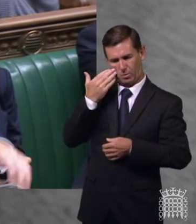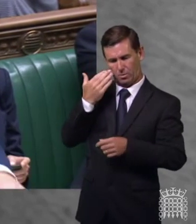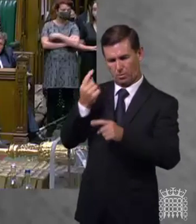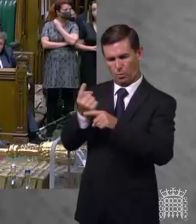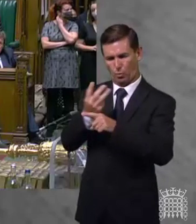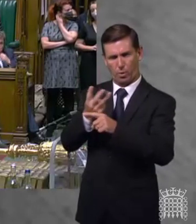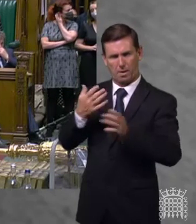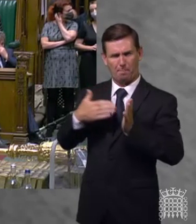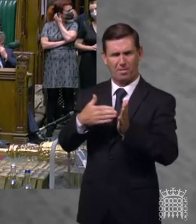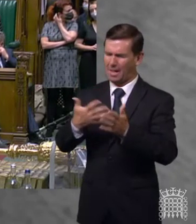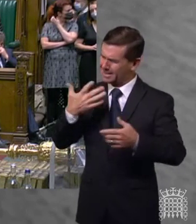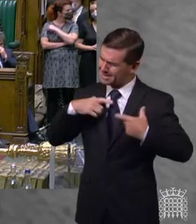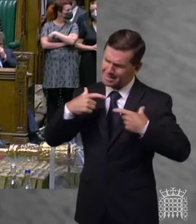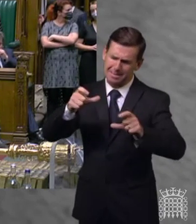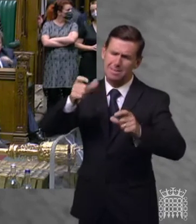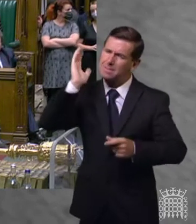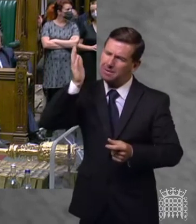Will the right honourable and learned Gentleman give way?